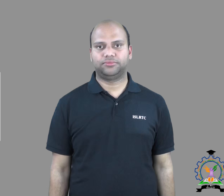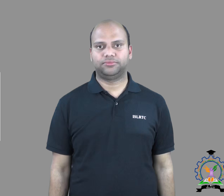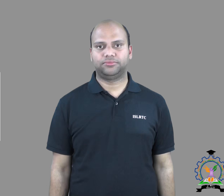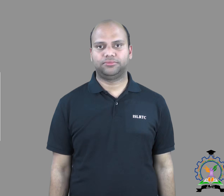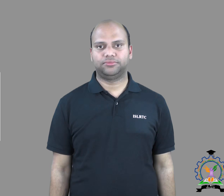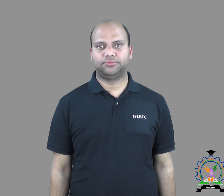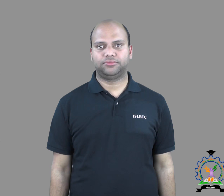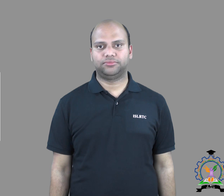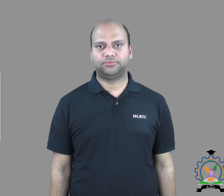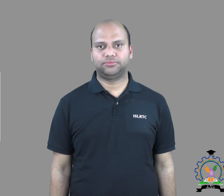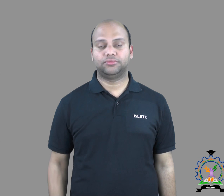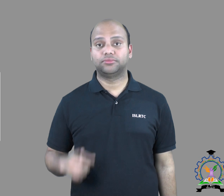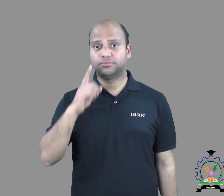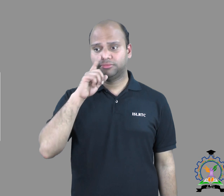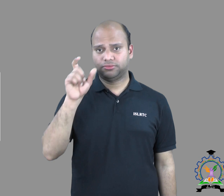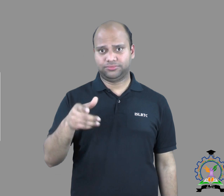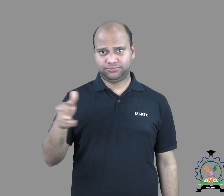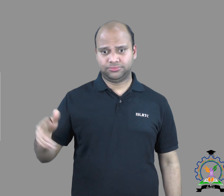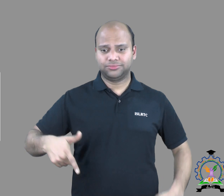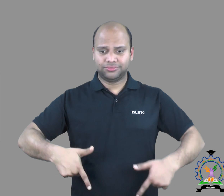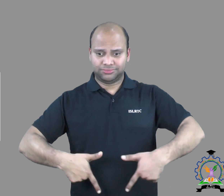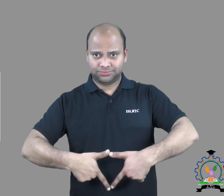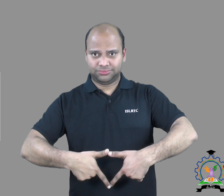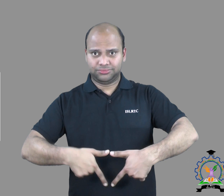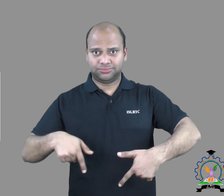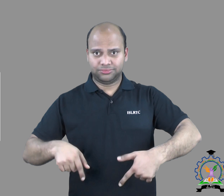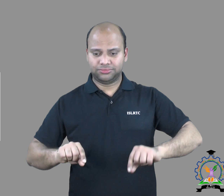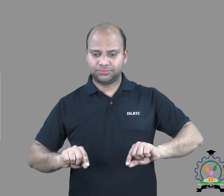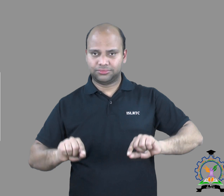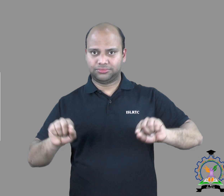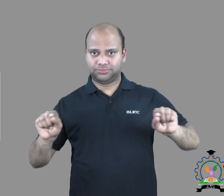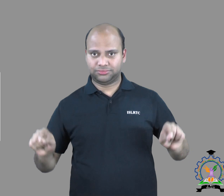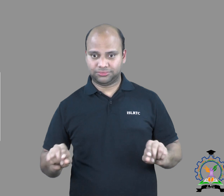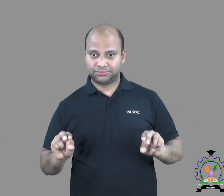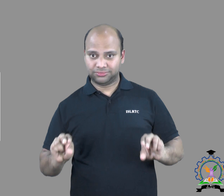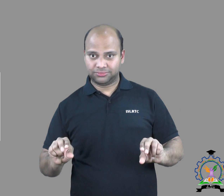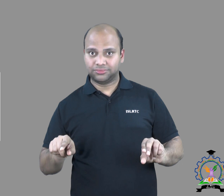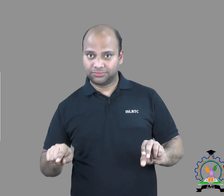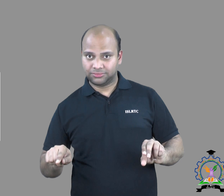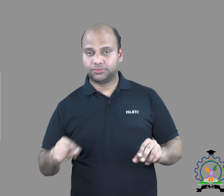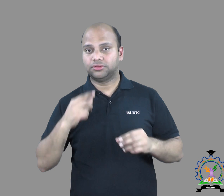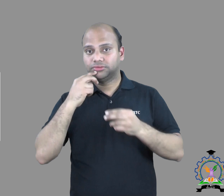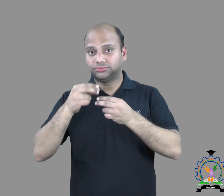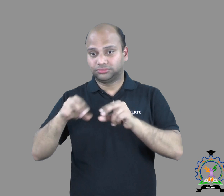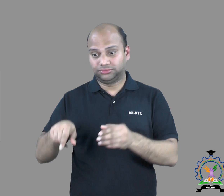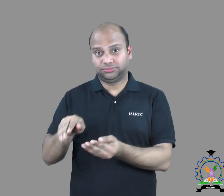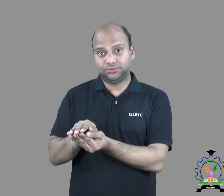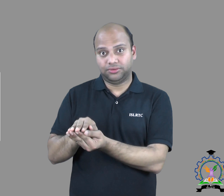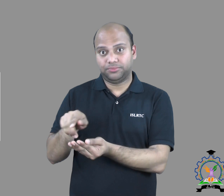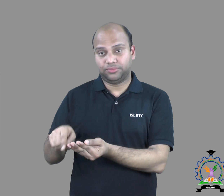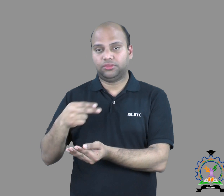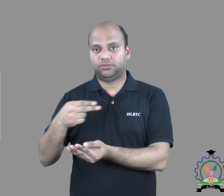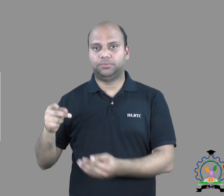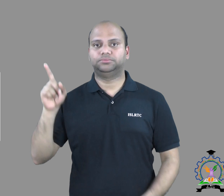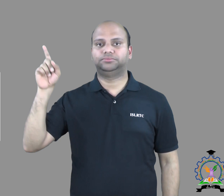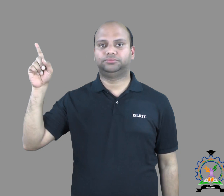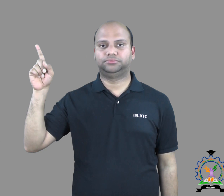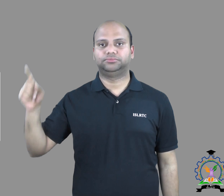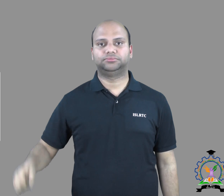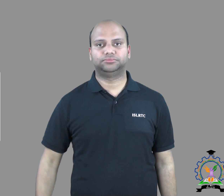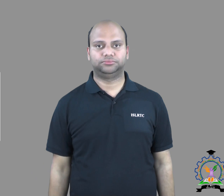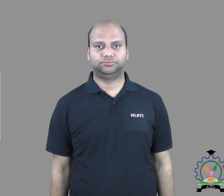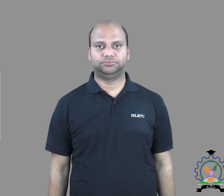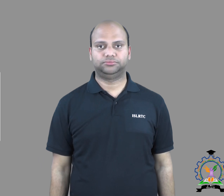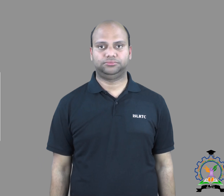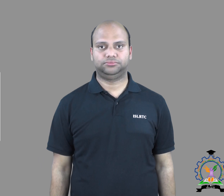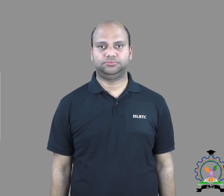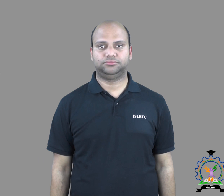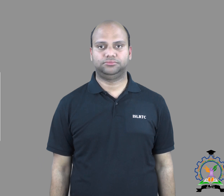Ovary